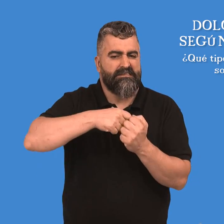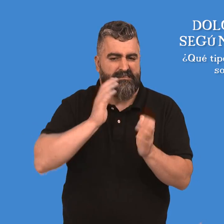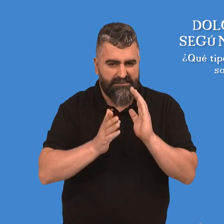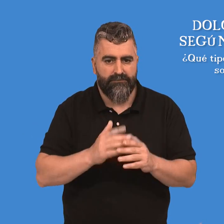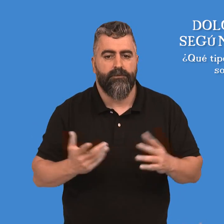terapia